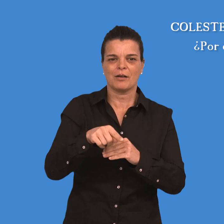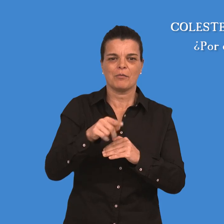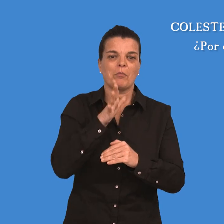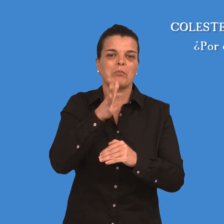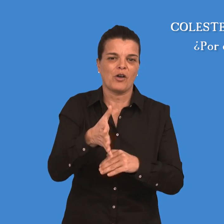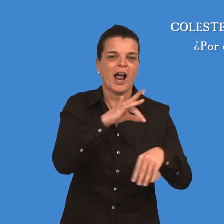motivo